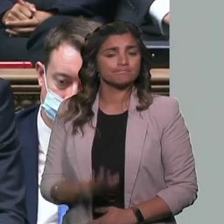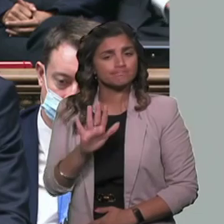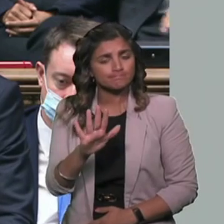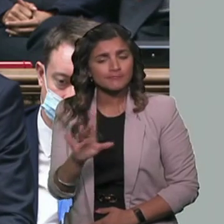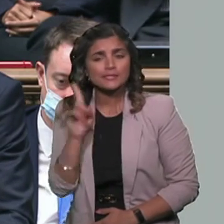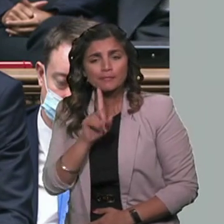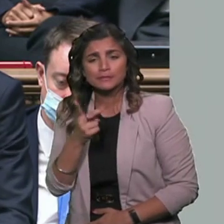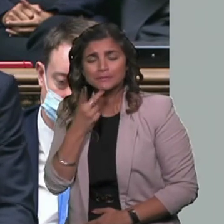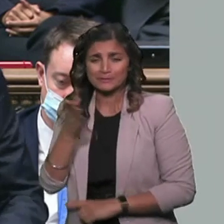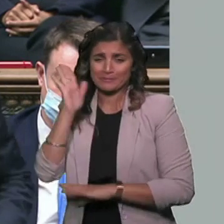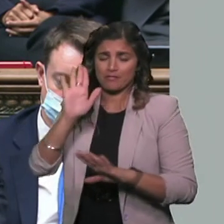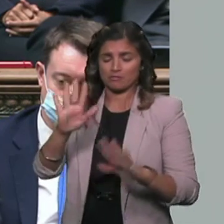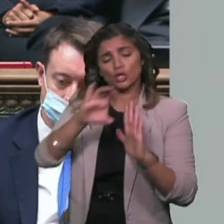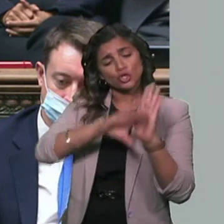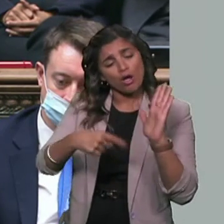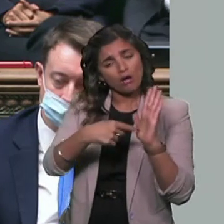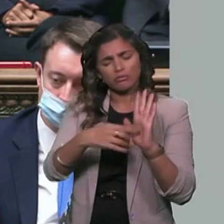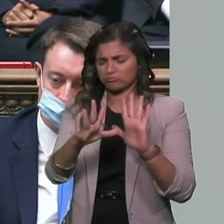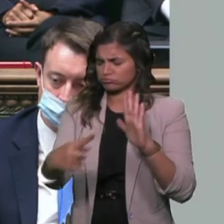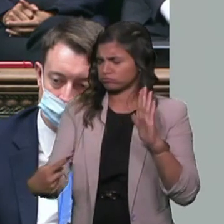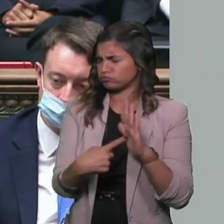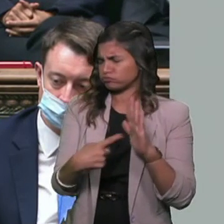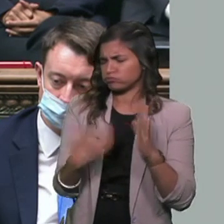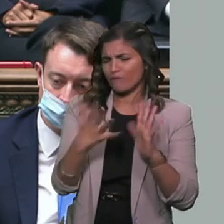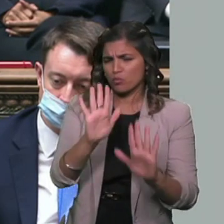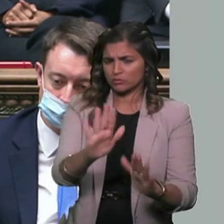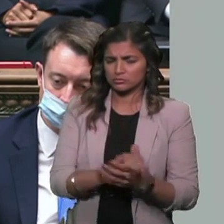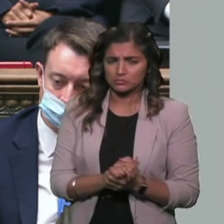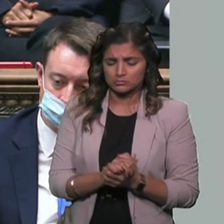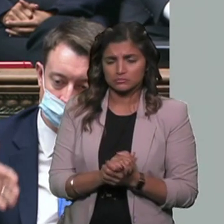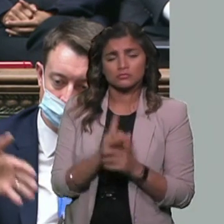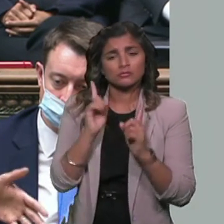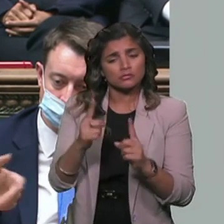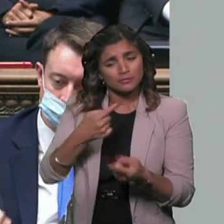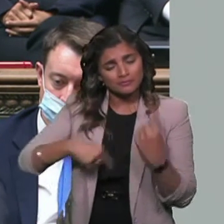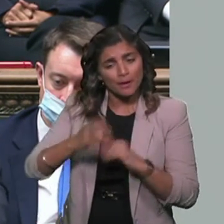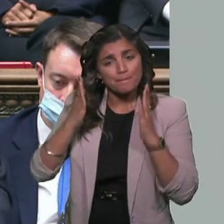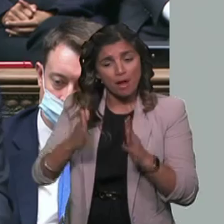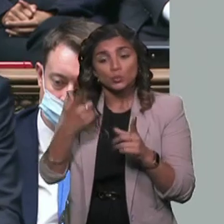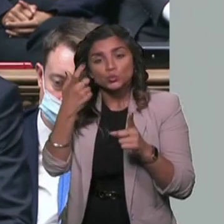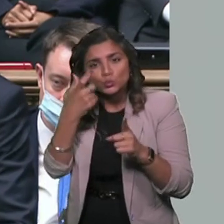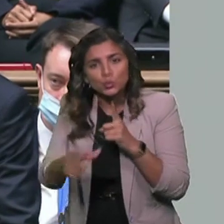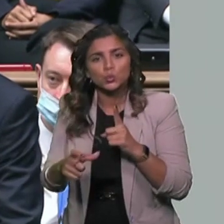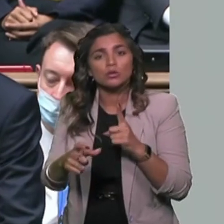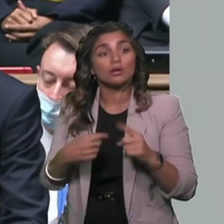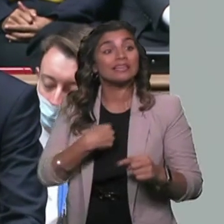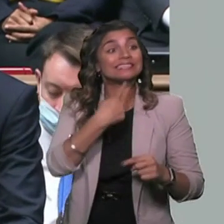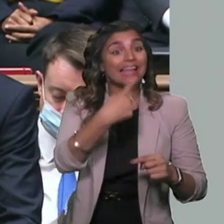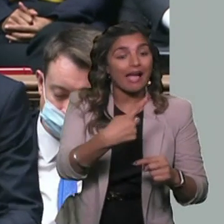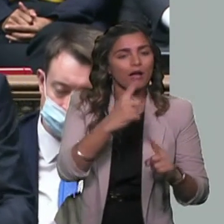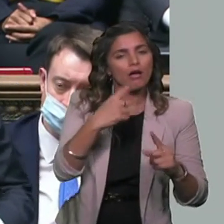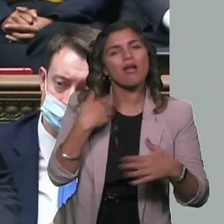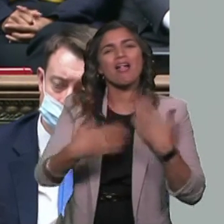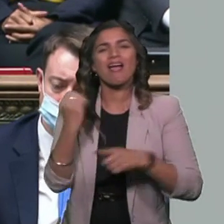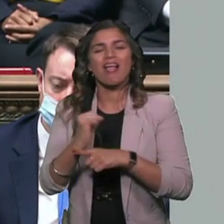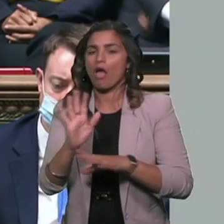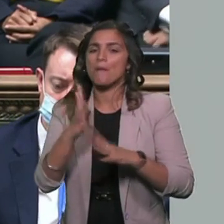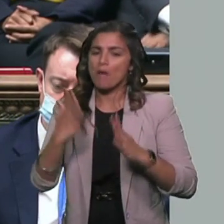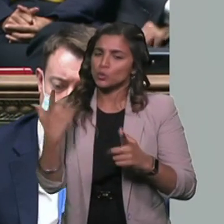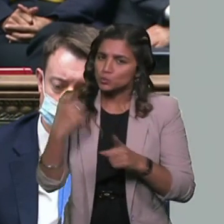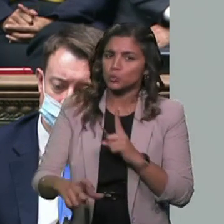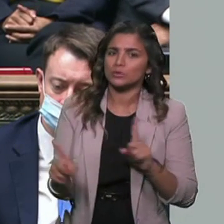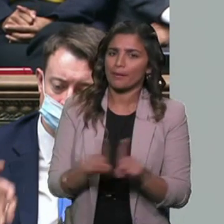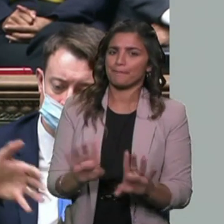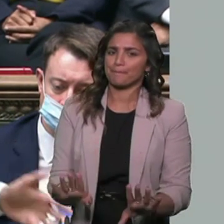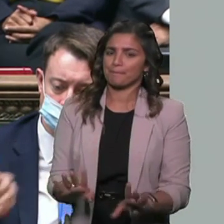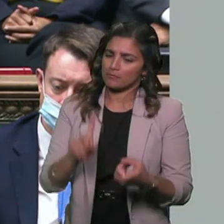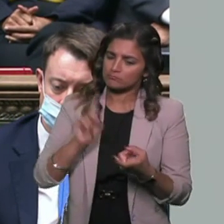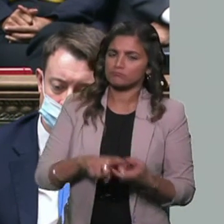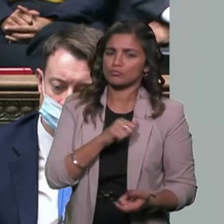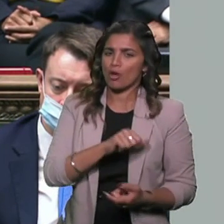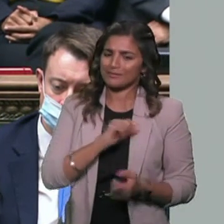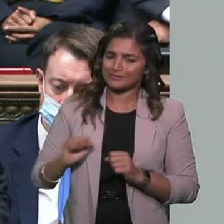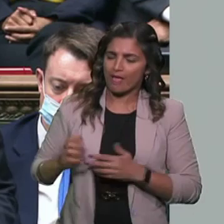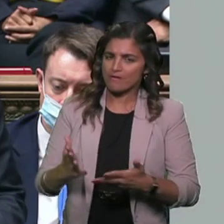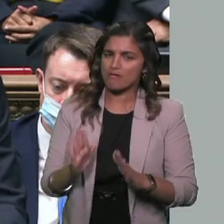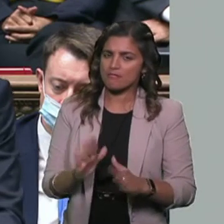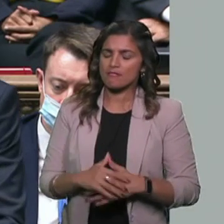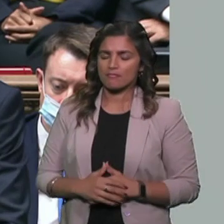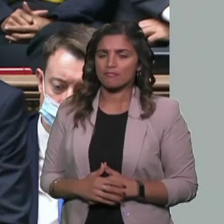Important as the charter is, our credibility comes as much from what we do as what we say, so I am pleased to tell the House that, because our plan